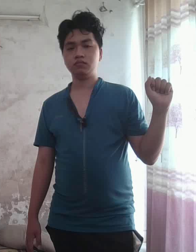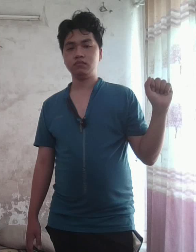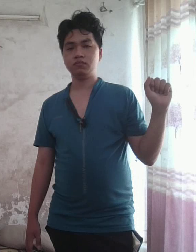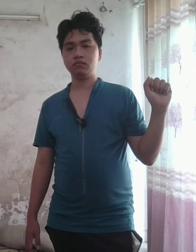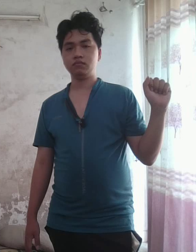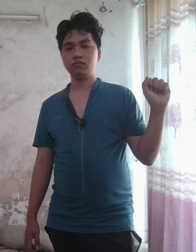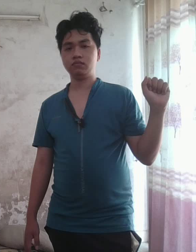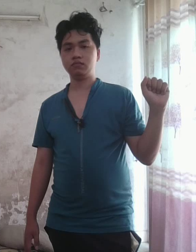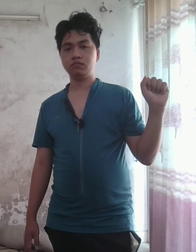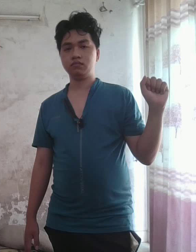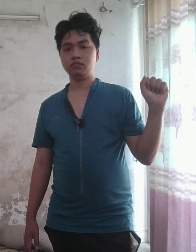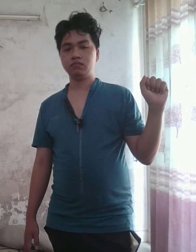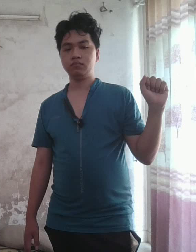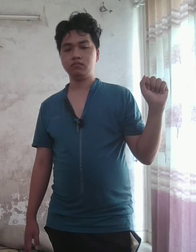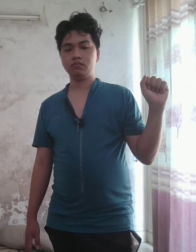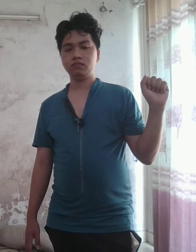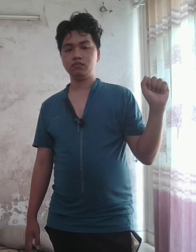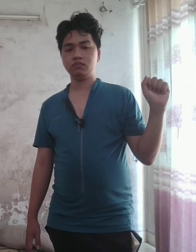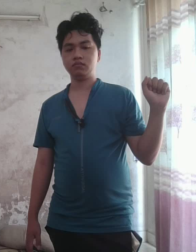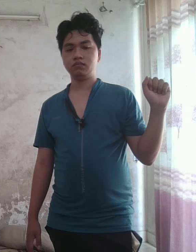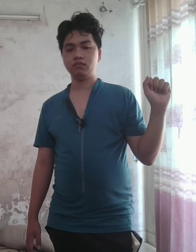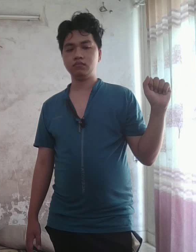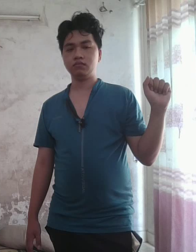a